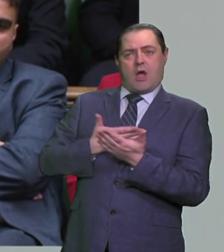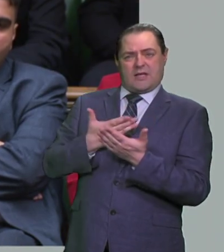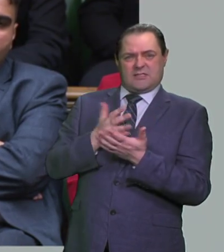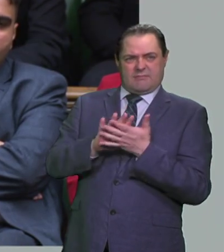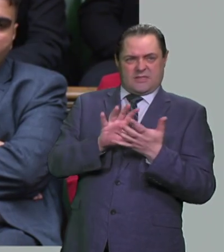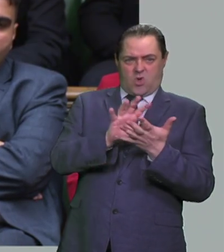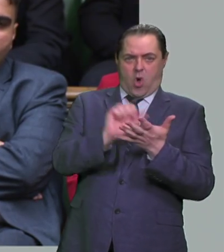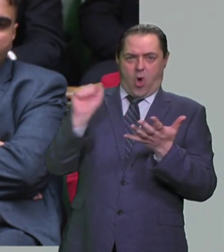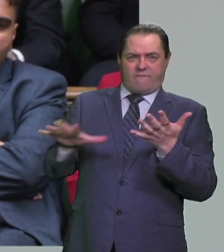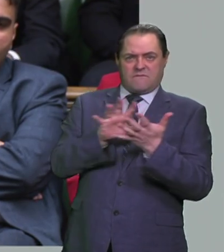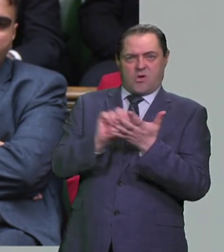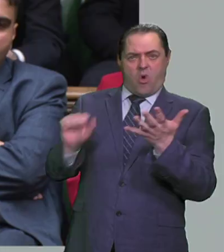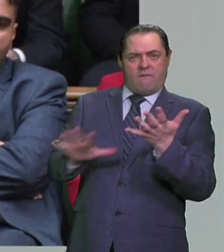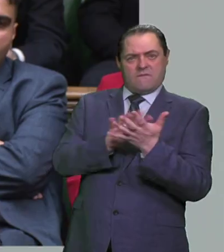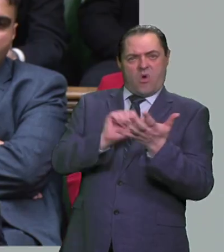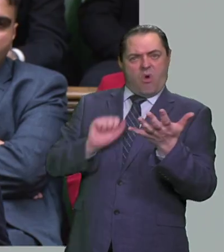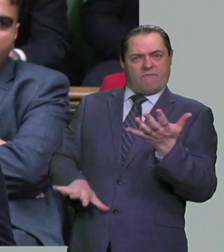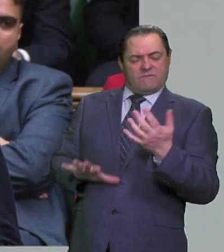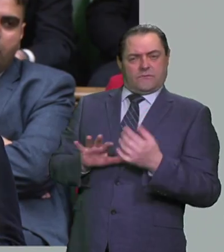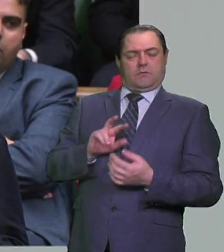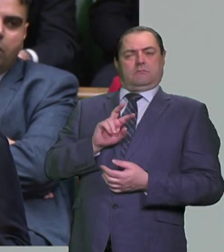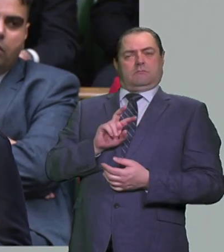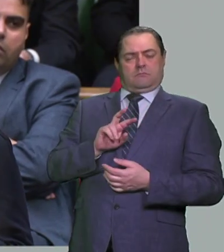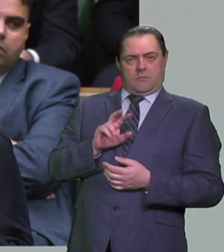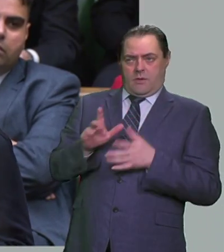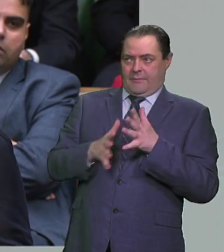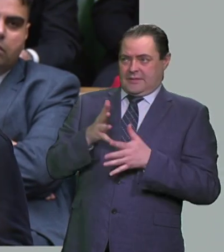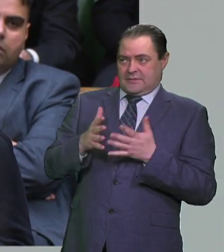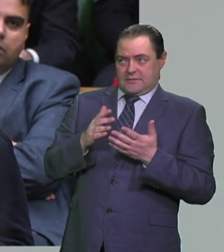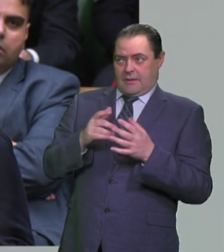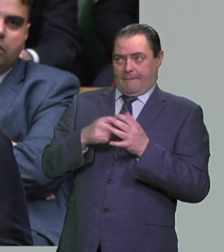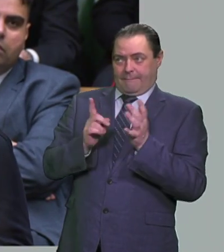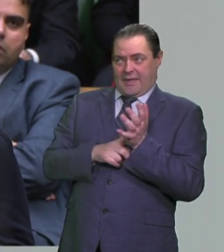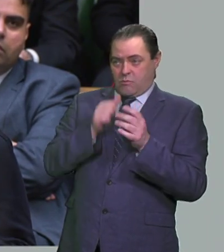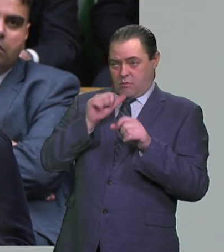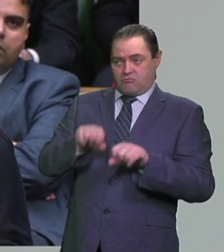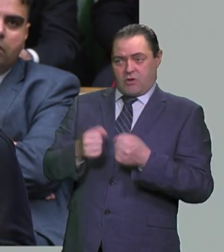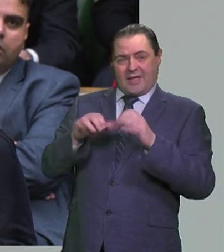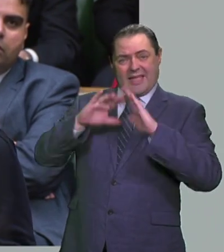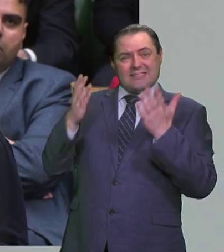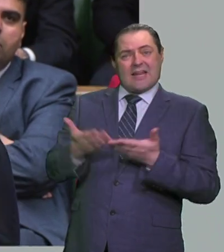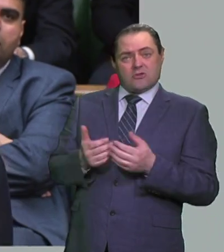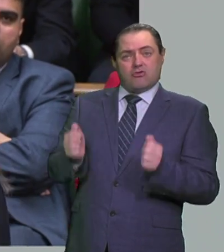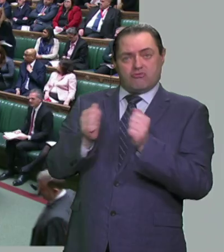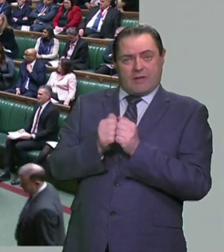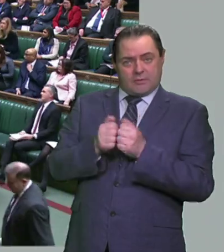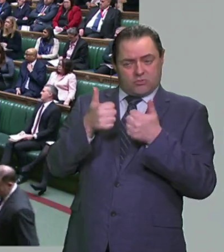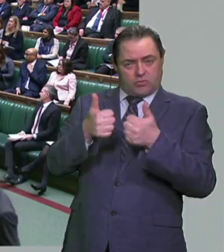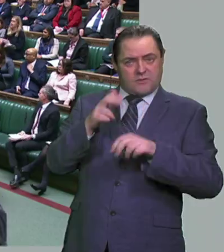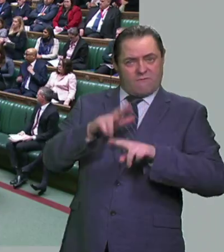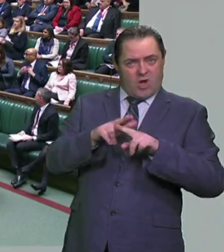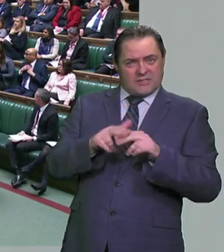Does the Minister recognise that the proposed Bill would therefore be a breach of an international agreement, the Good Friday agreement?